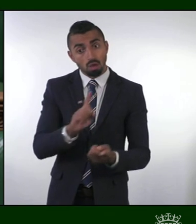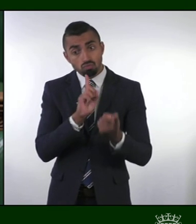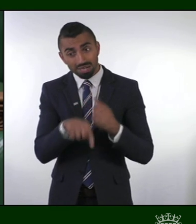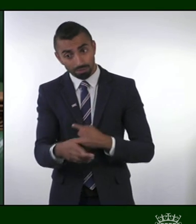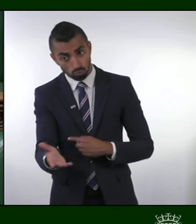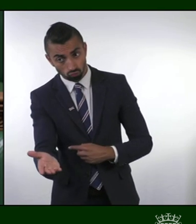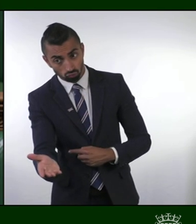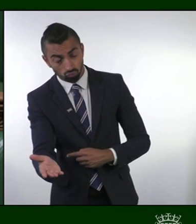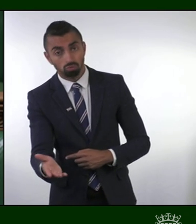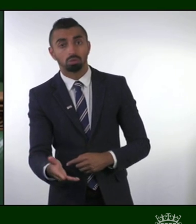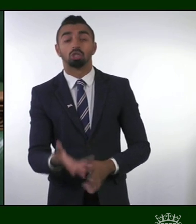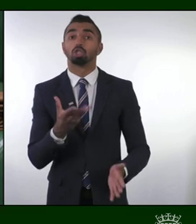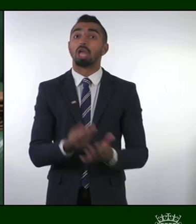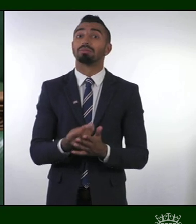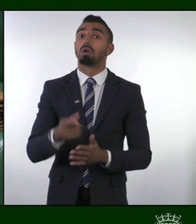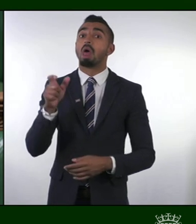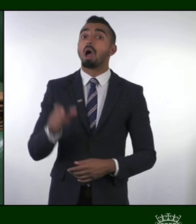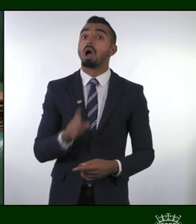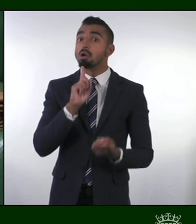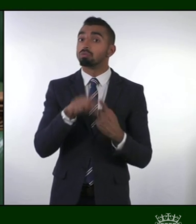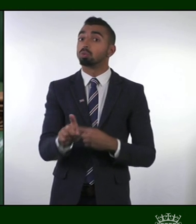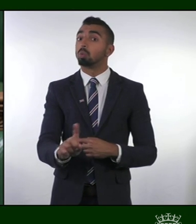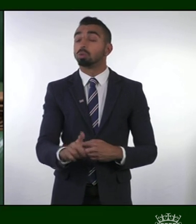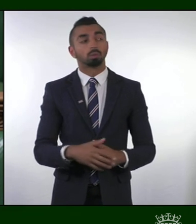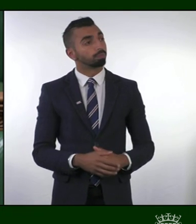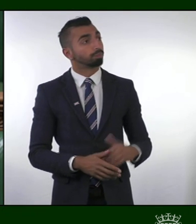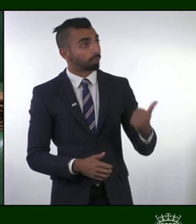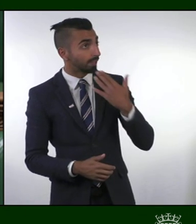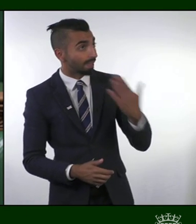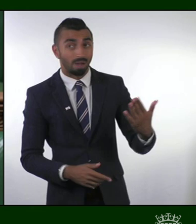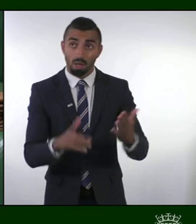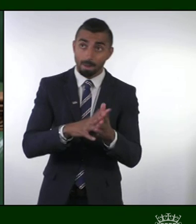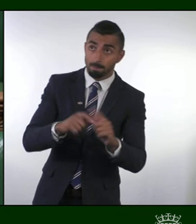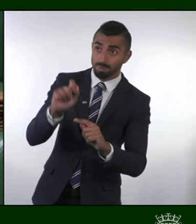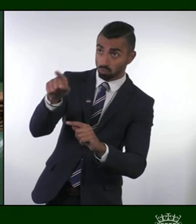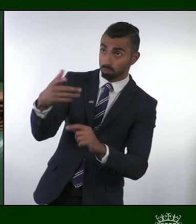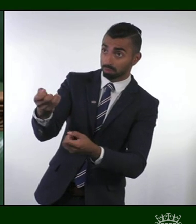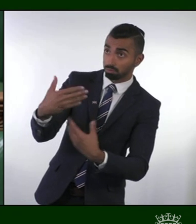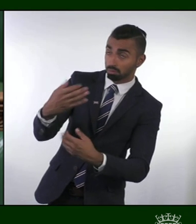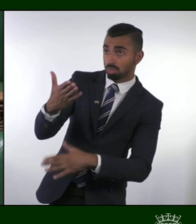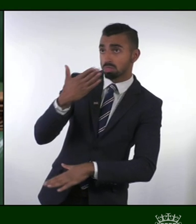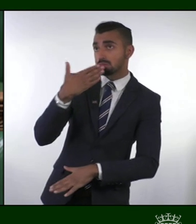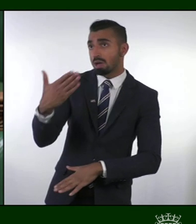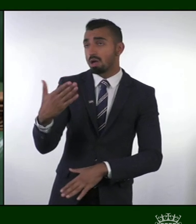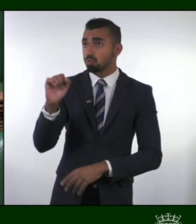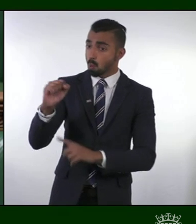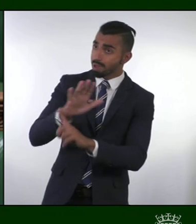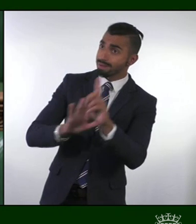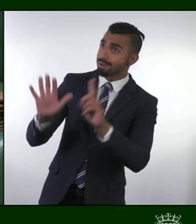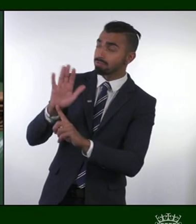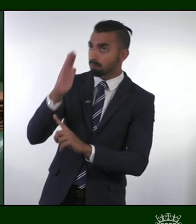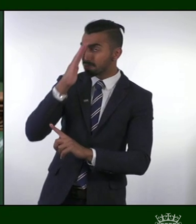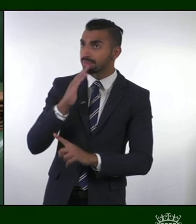I am glad it will make a difference to his constituents, as I hope it will to communities up and down the country across our United Kingdom.